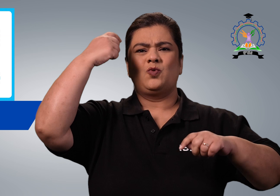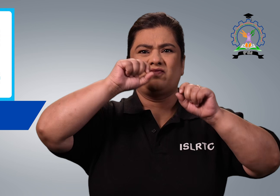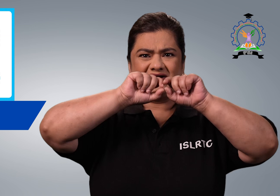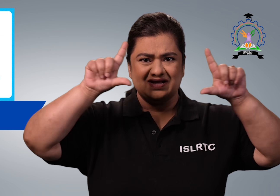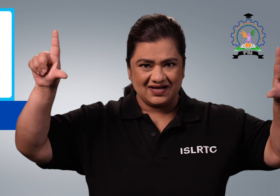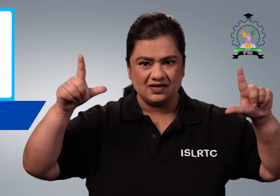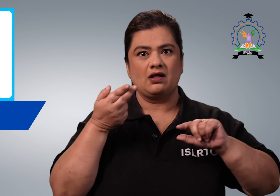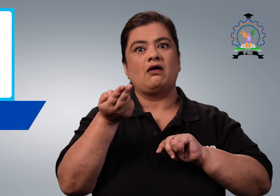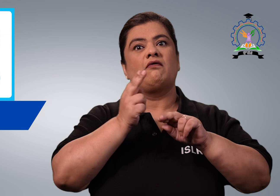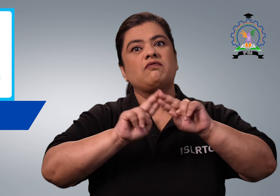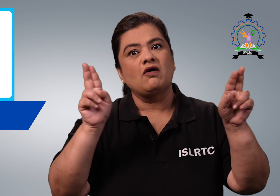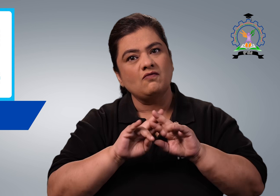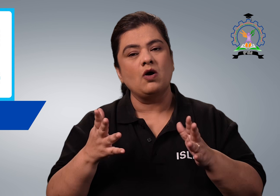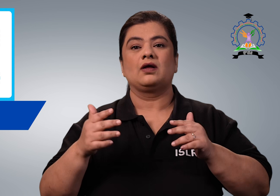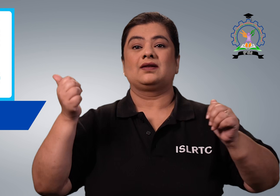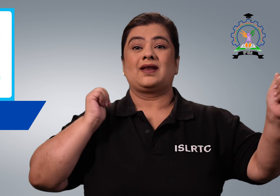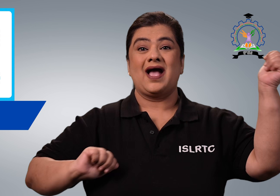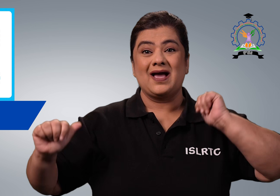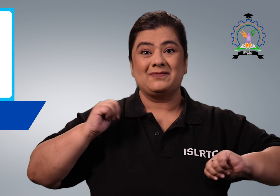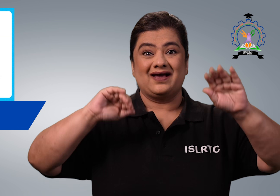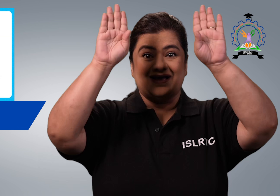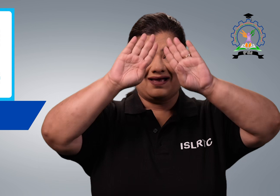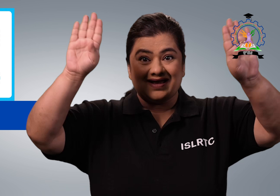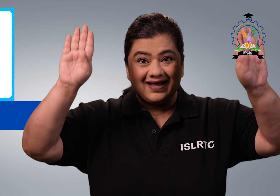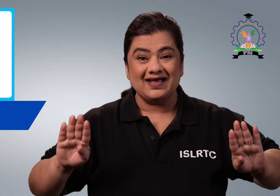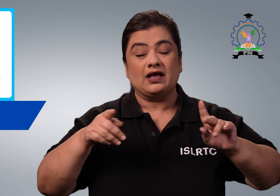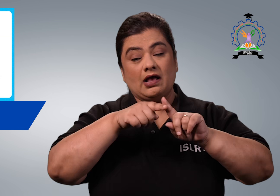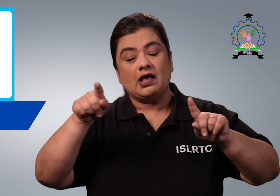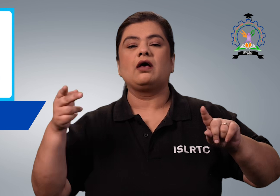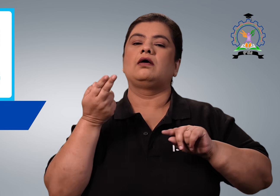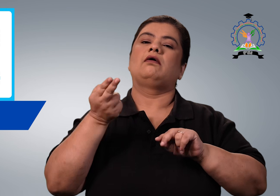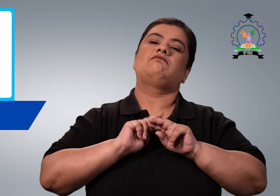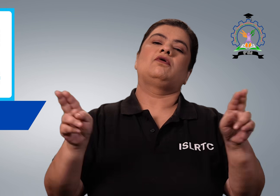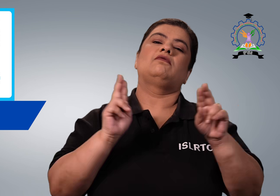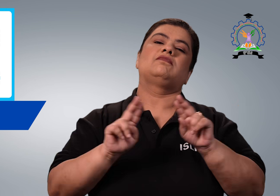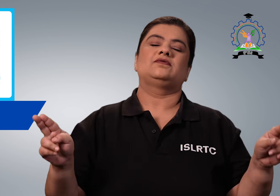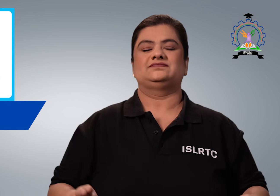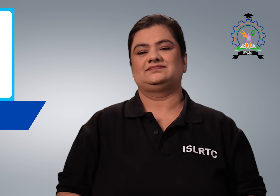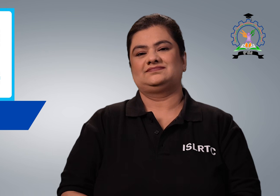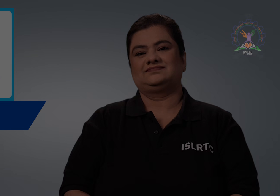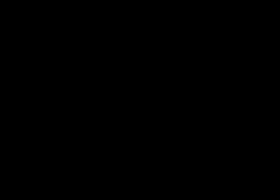It means that all available seats in a place, such as a movie theater or stage show are completely reserved.